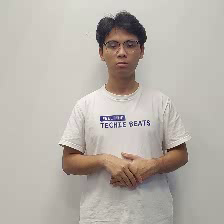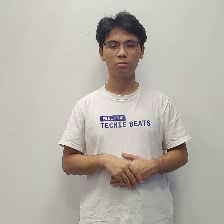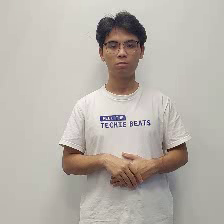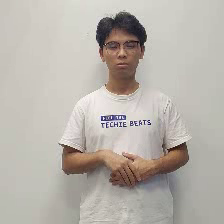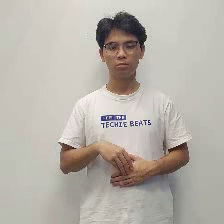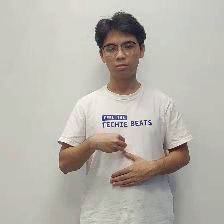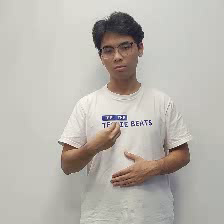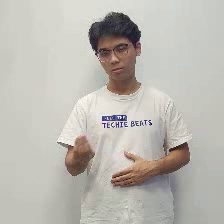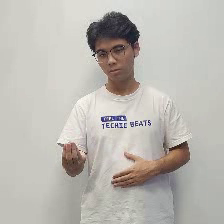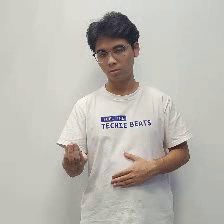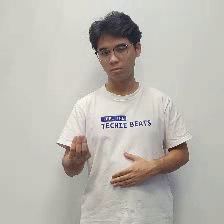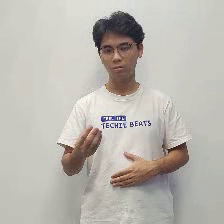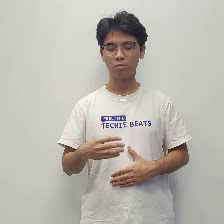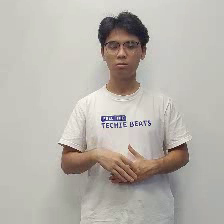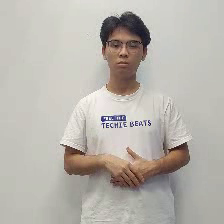Mua